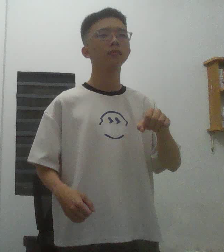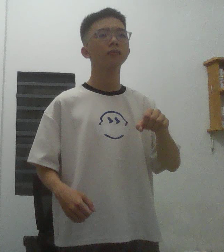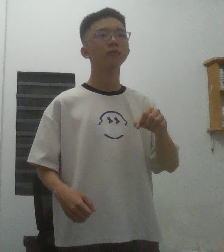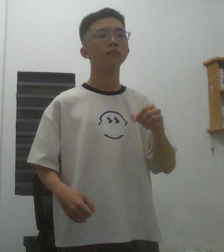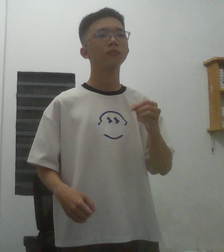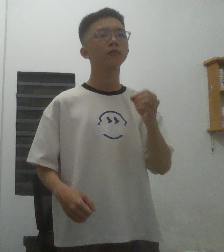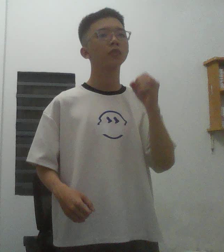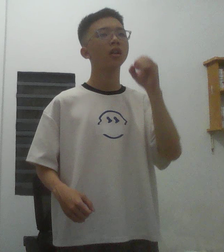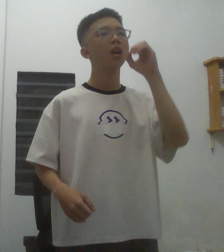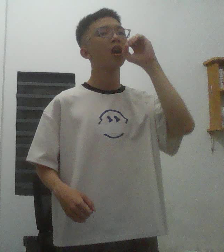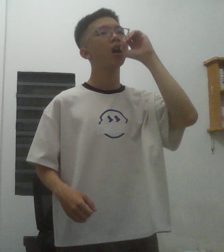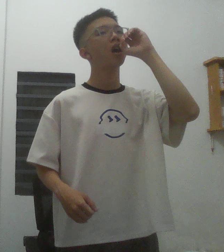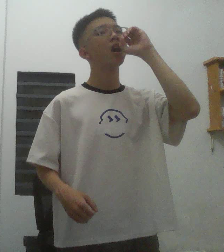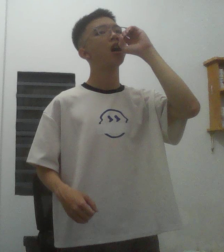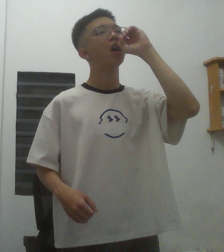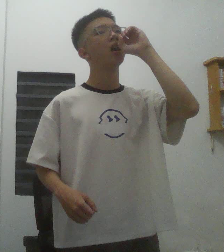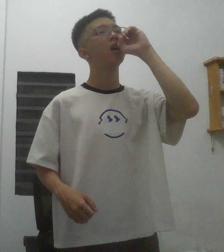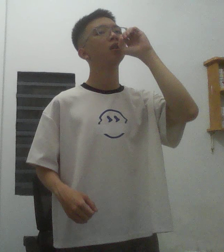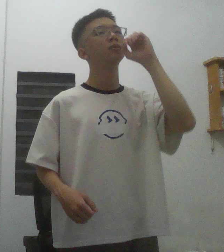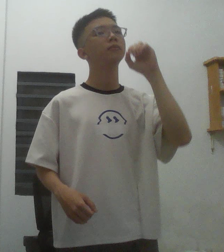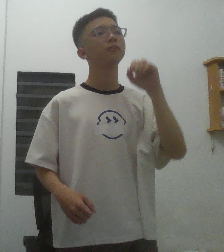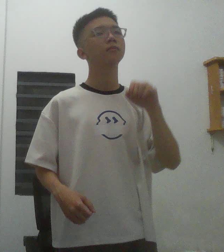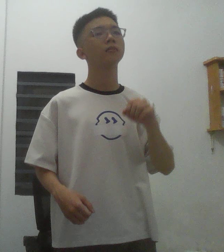uong